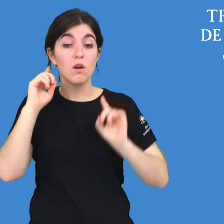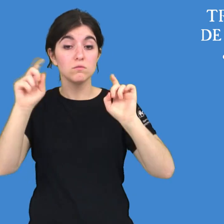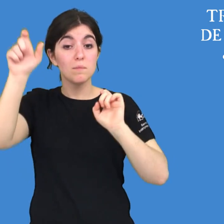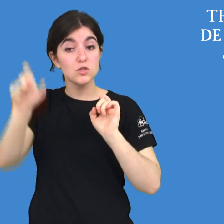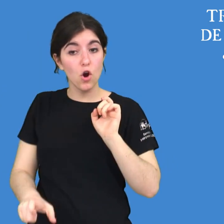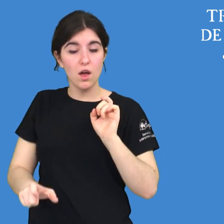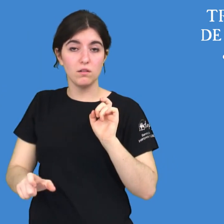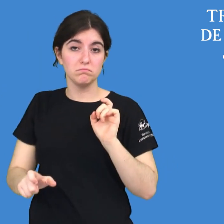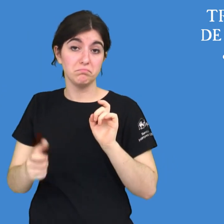persona